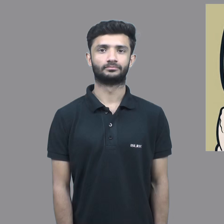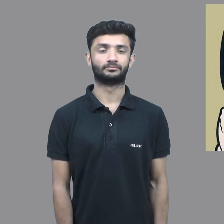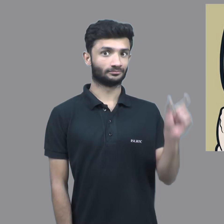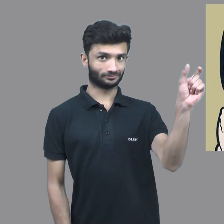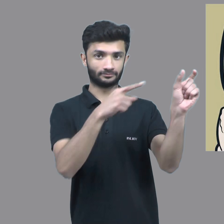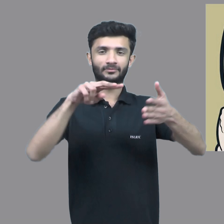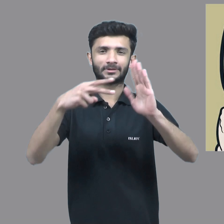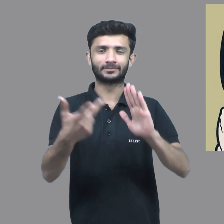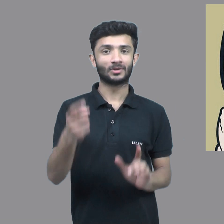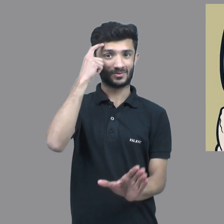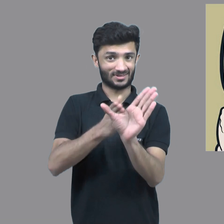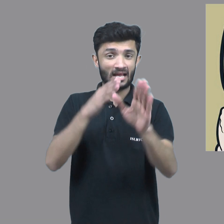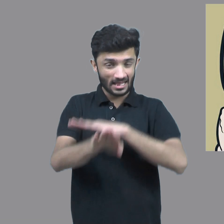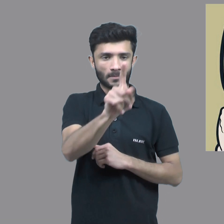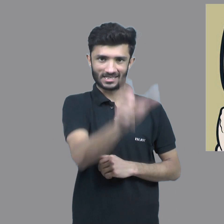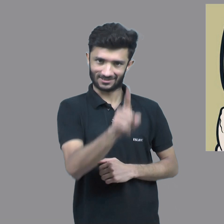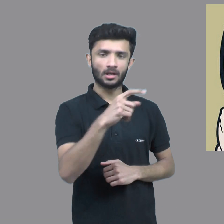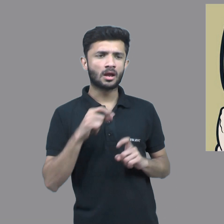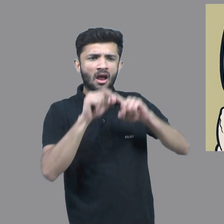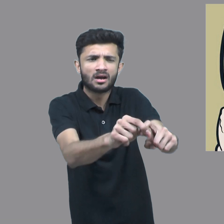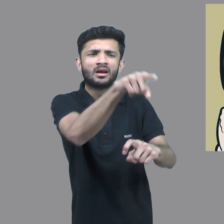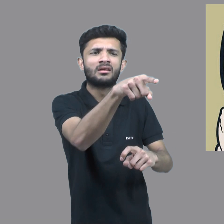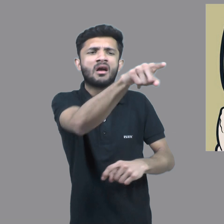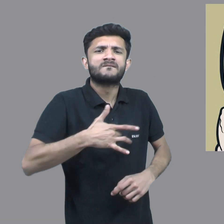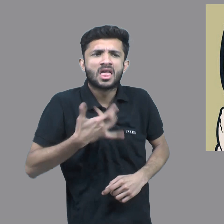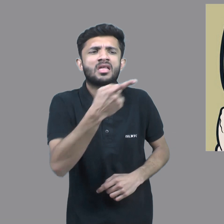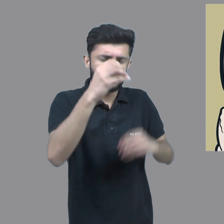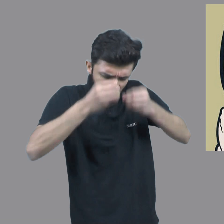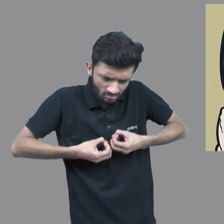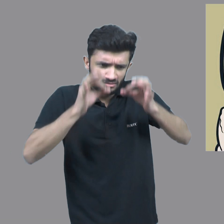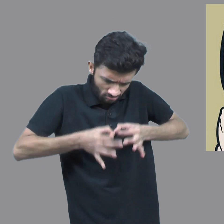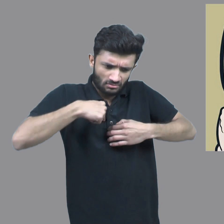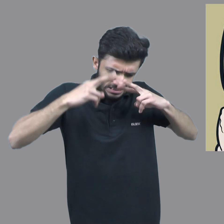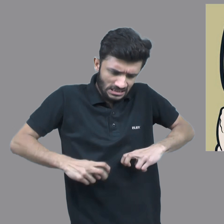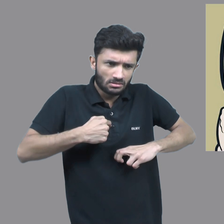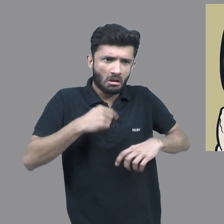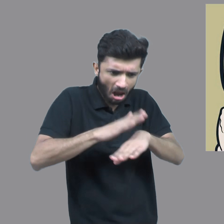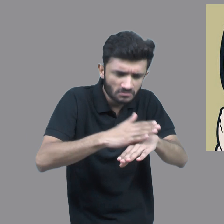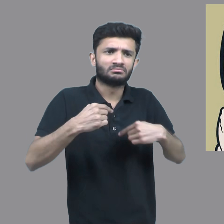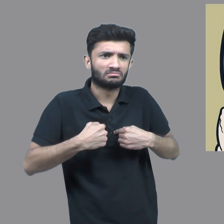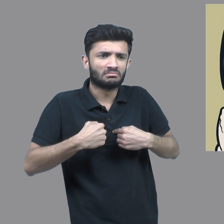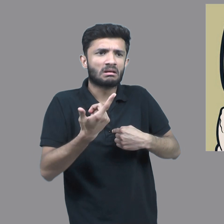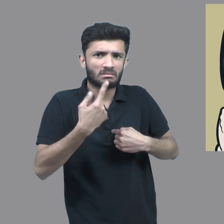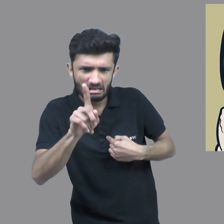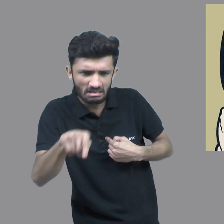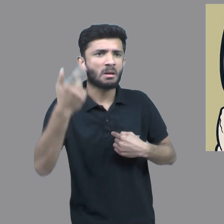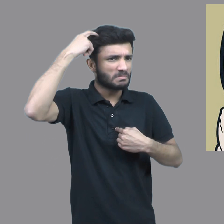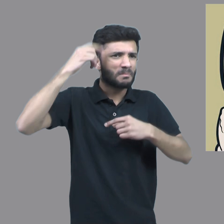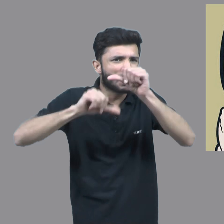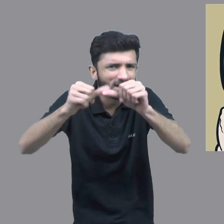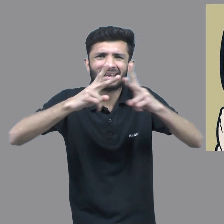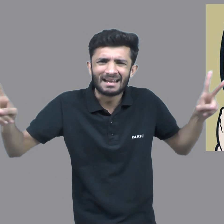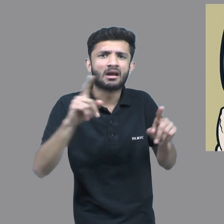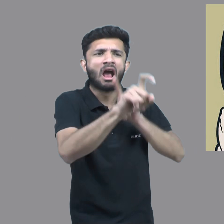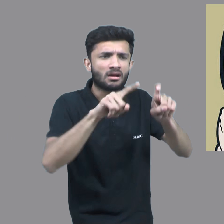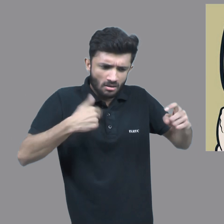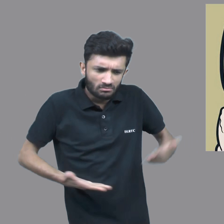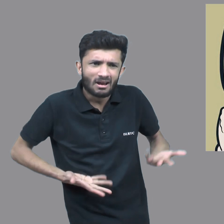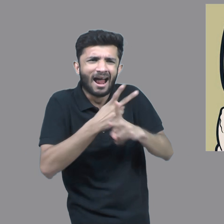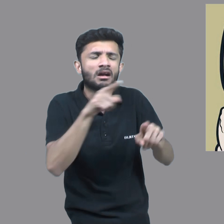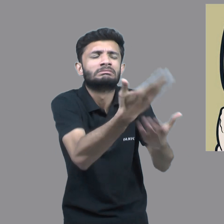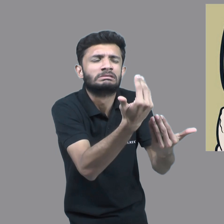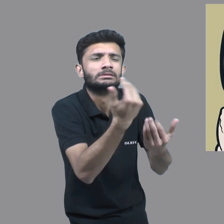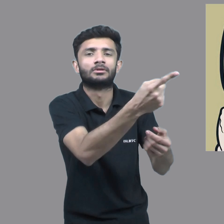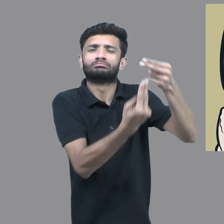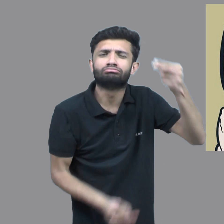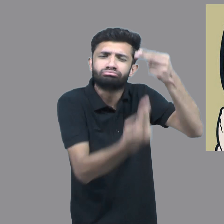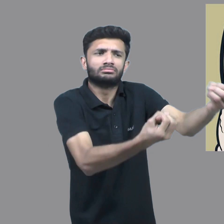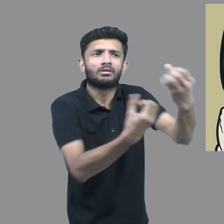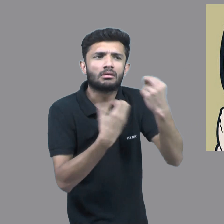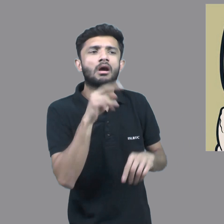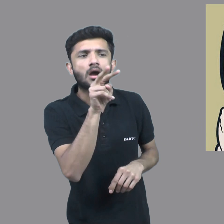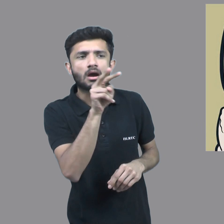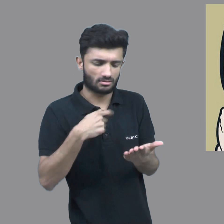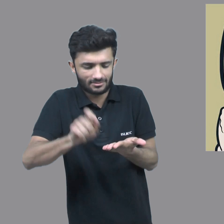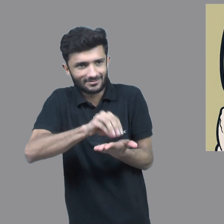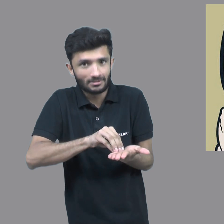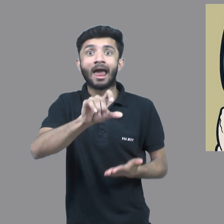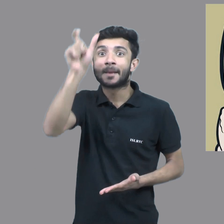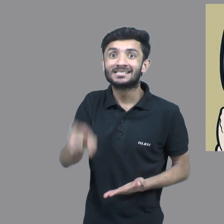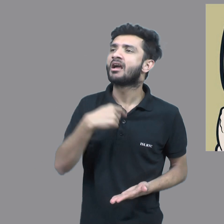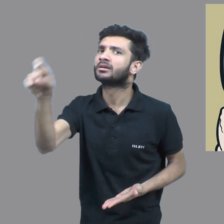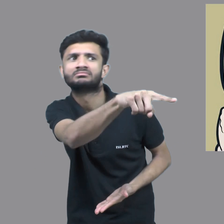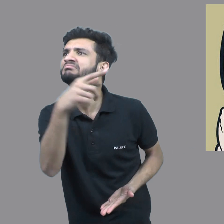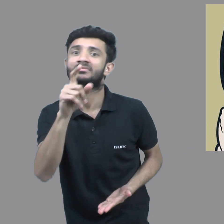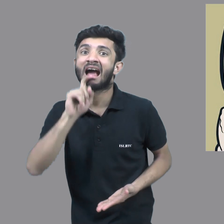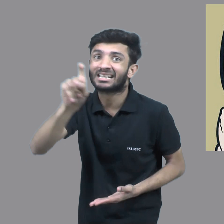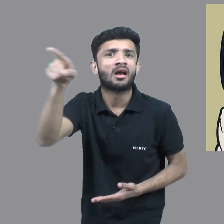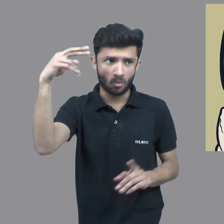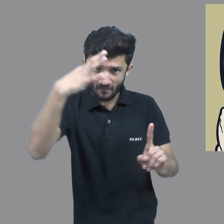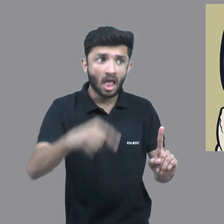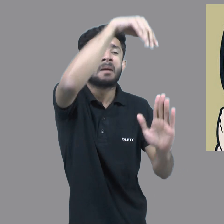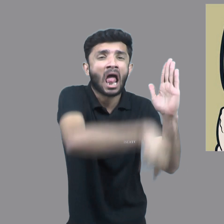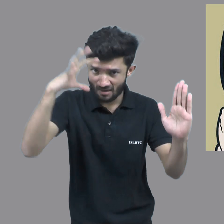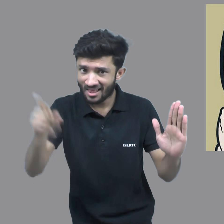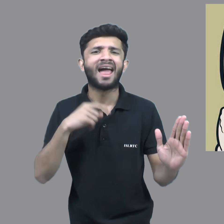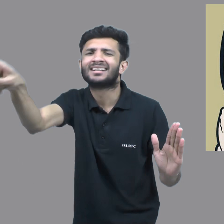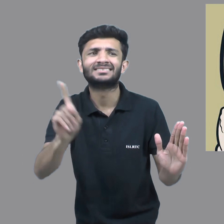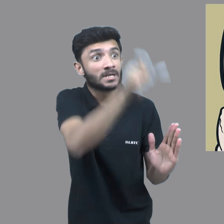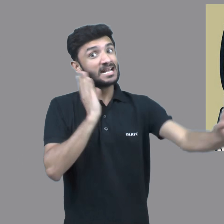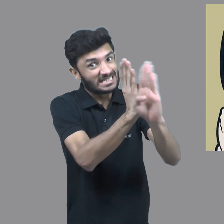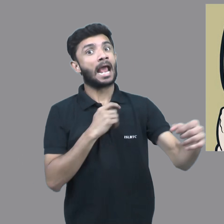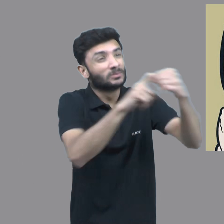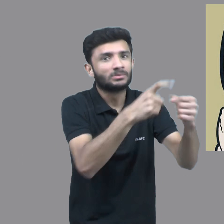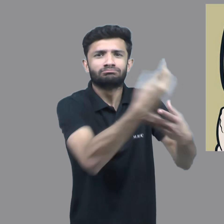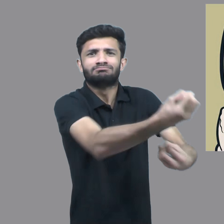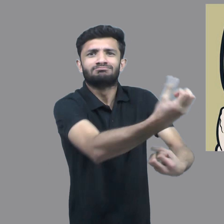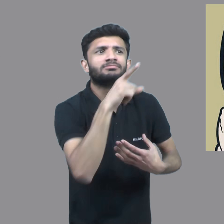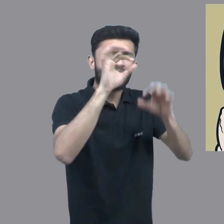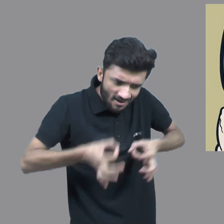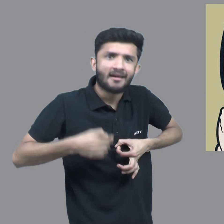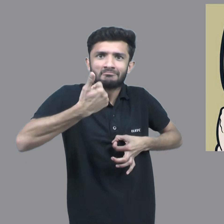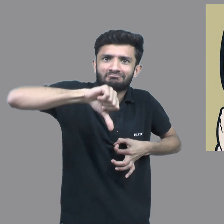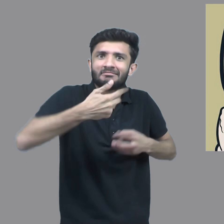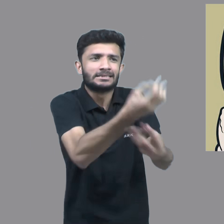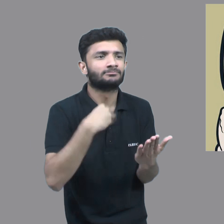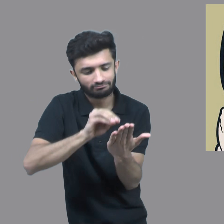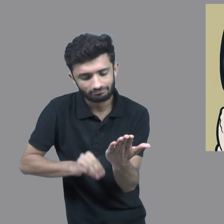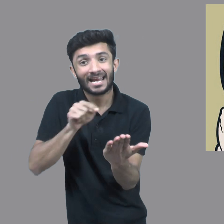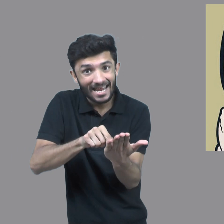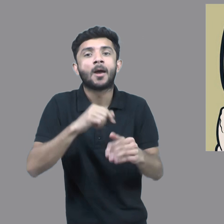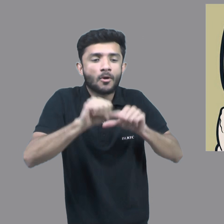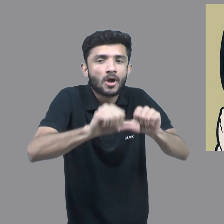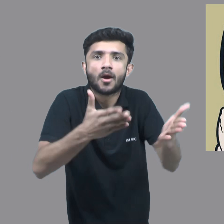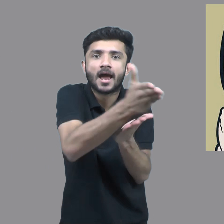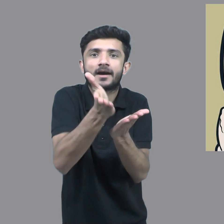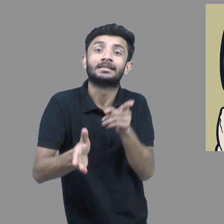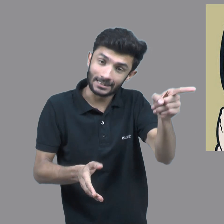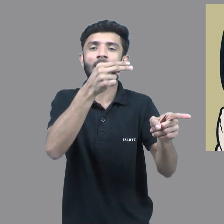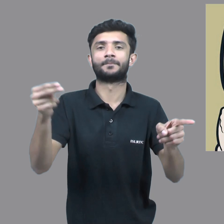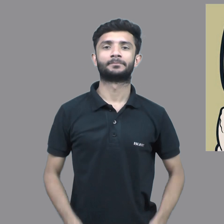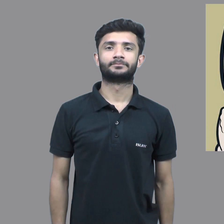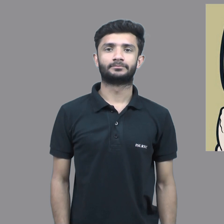Introspection